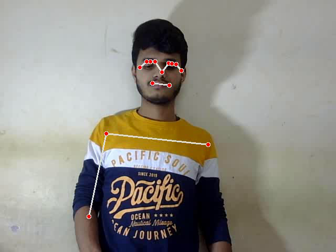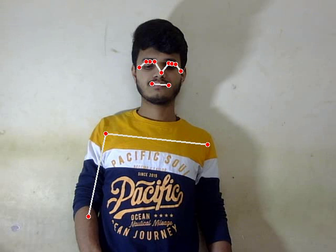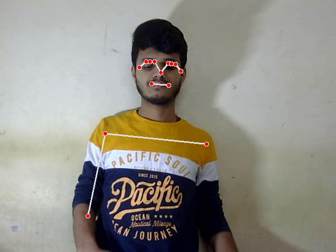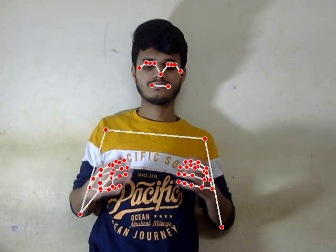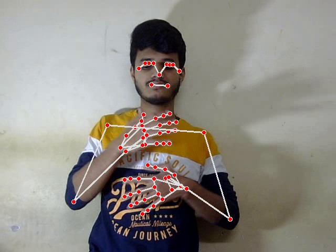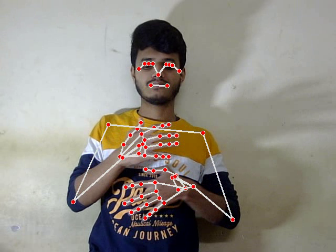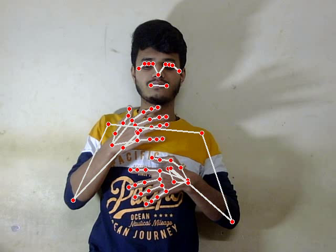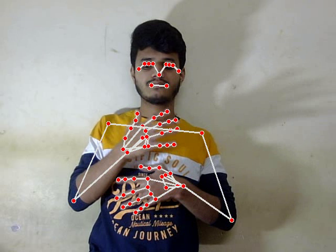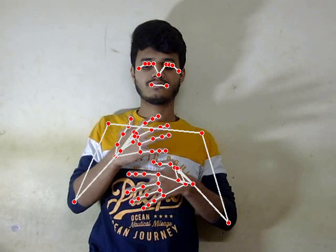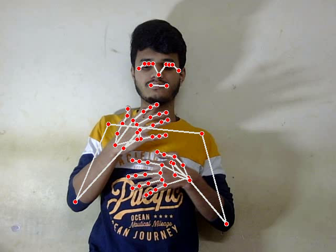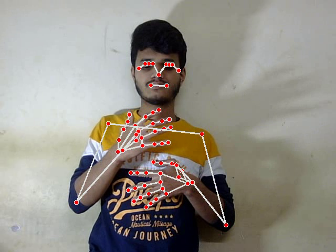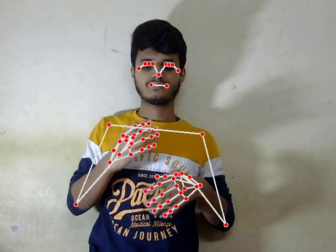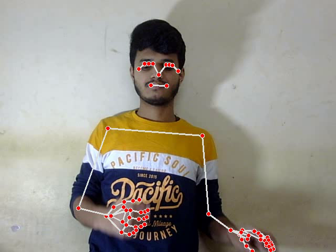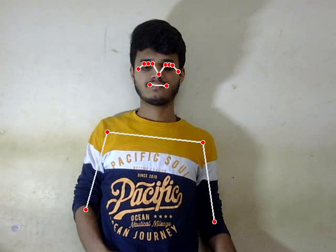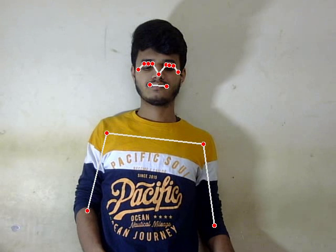happy